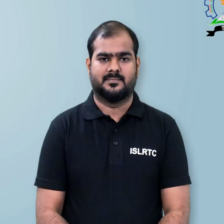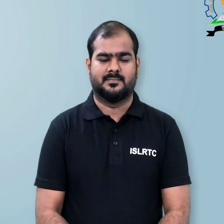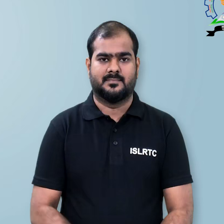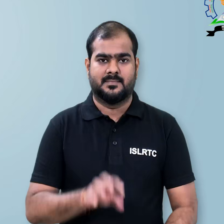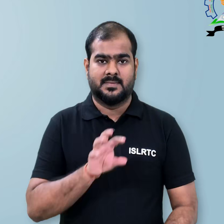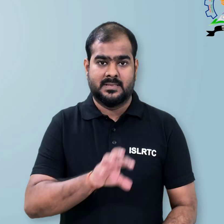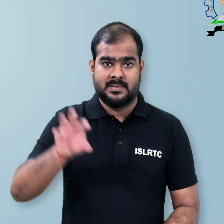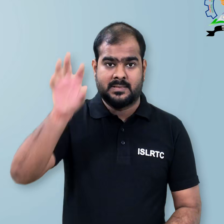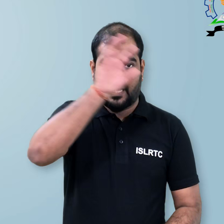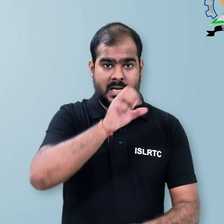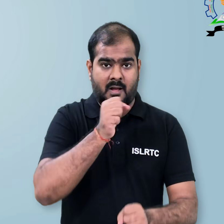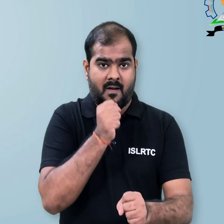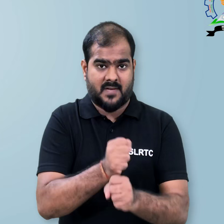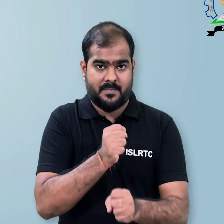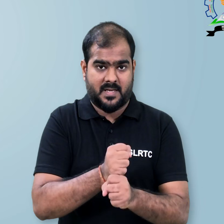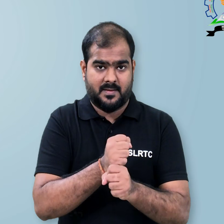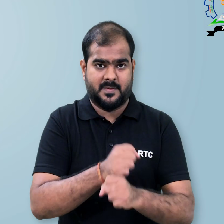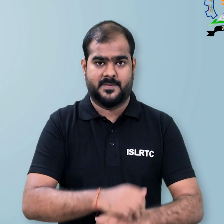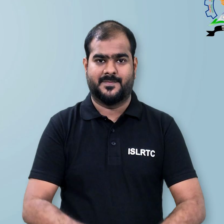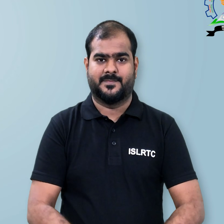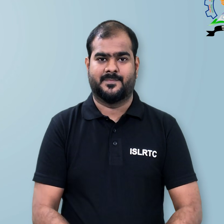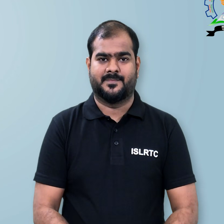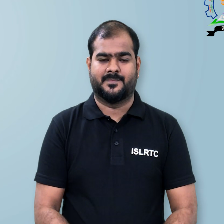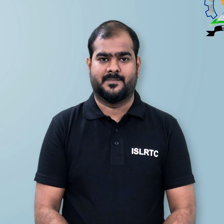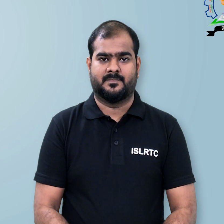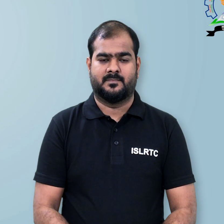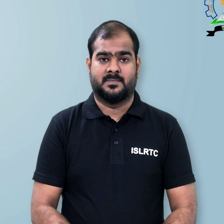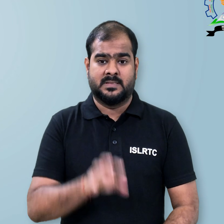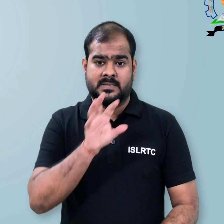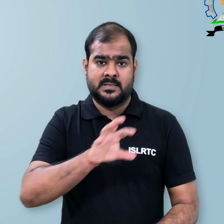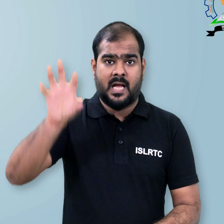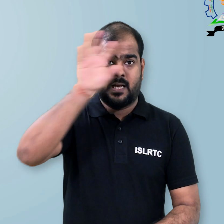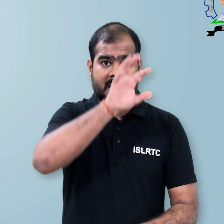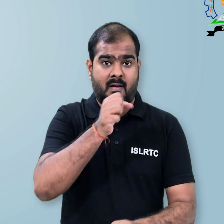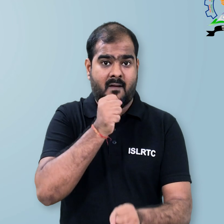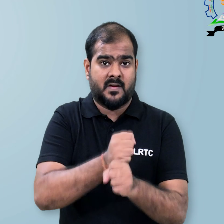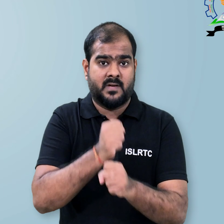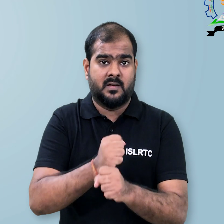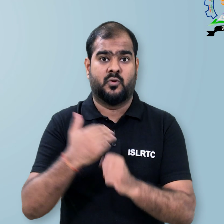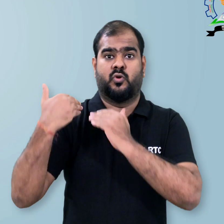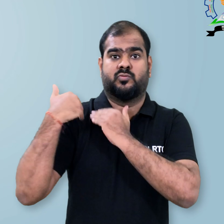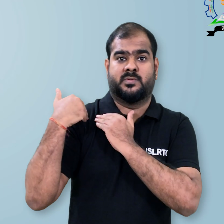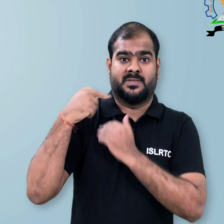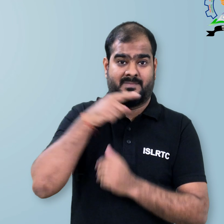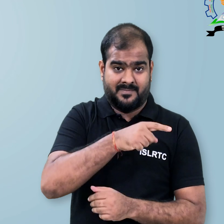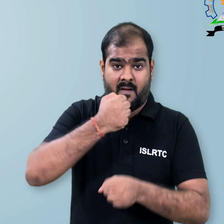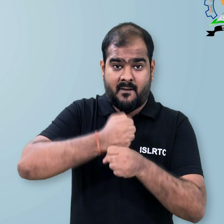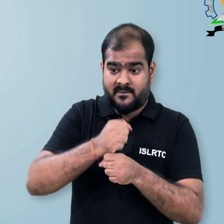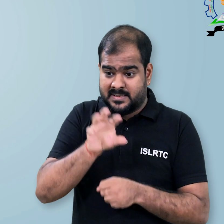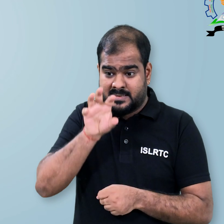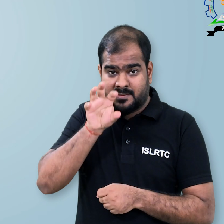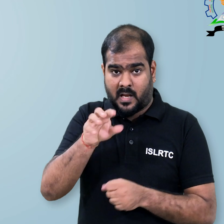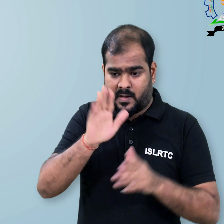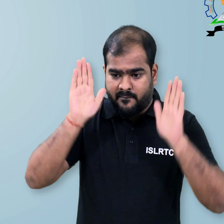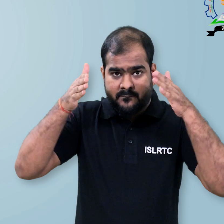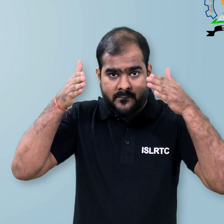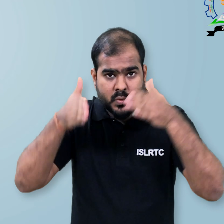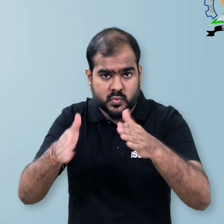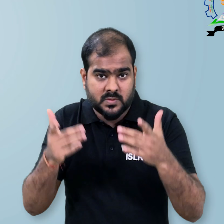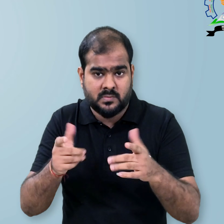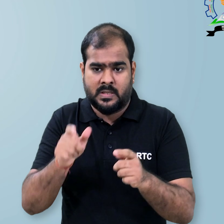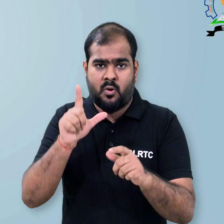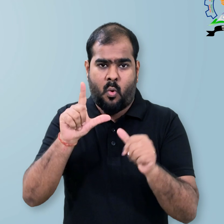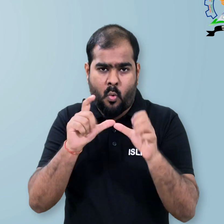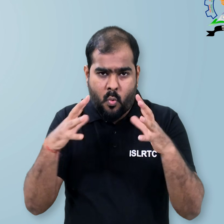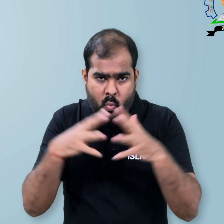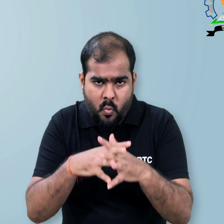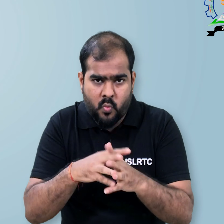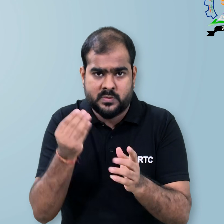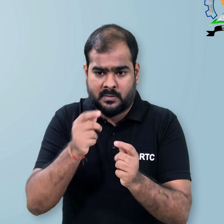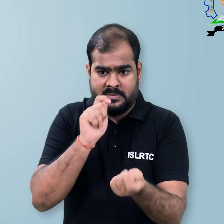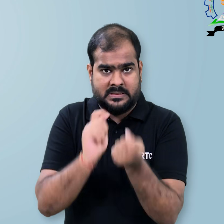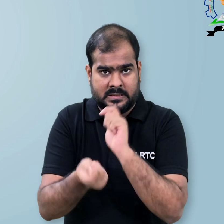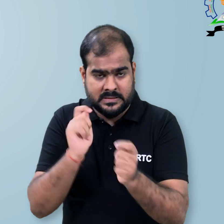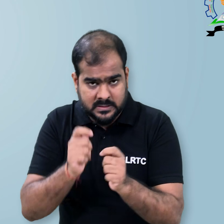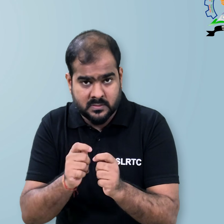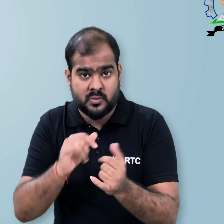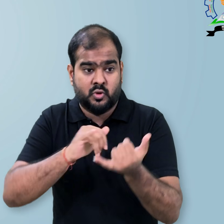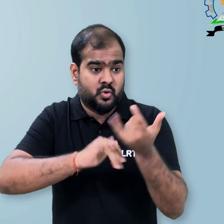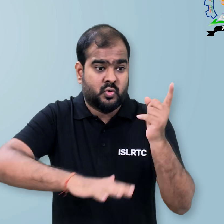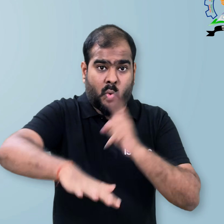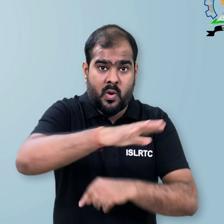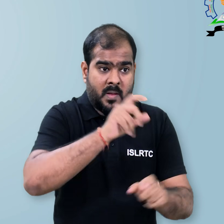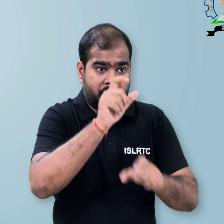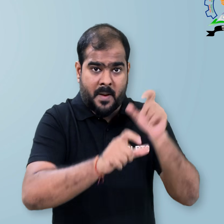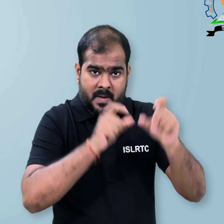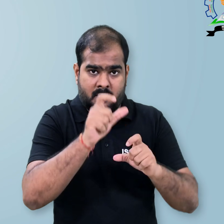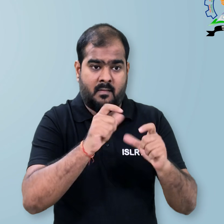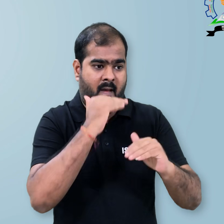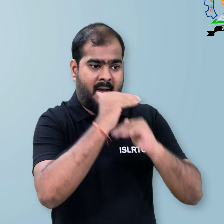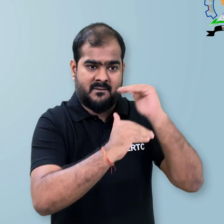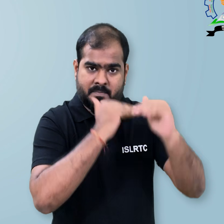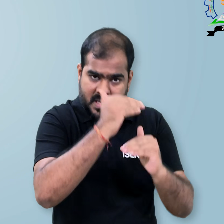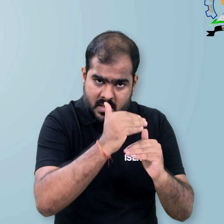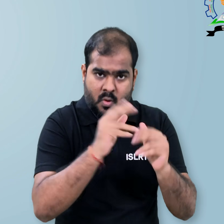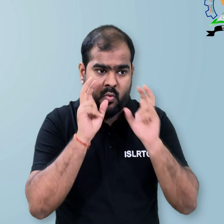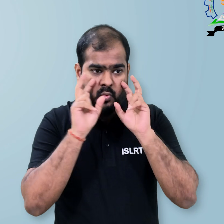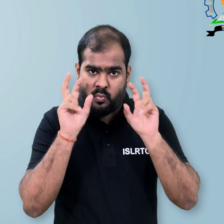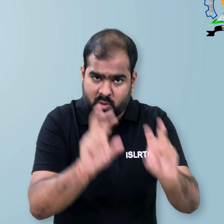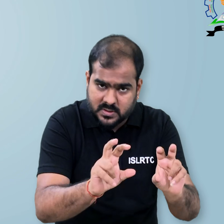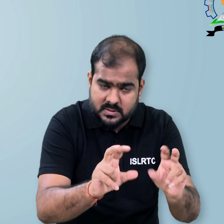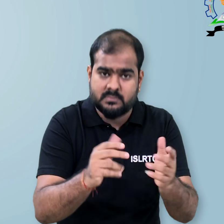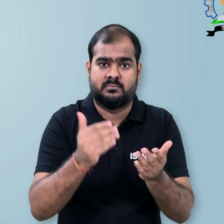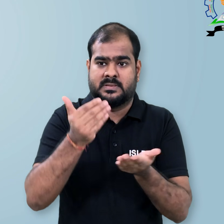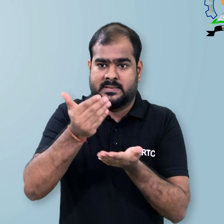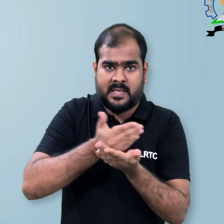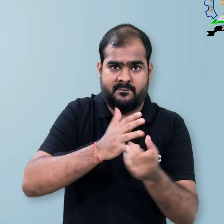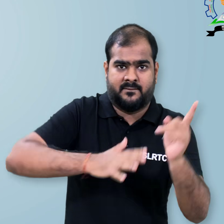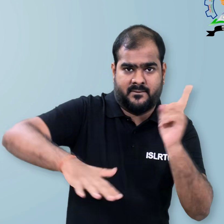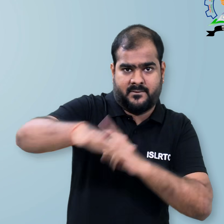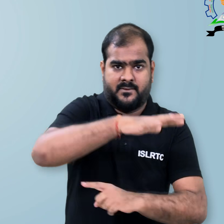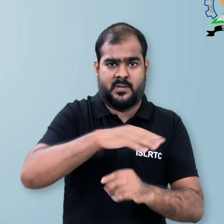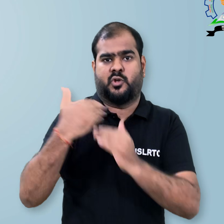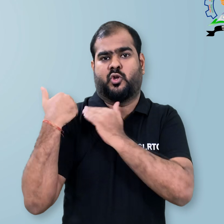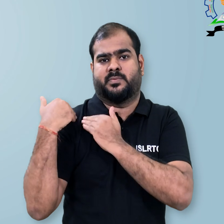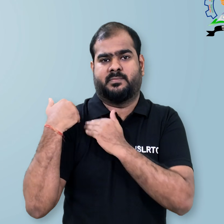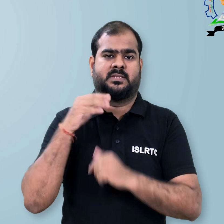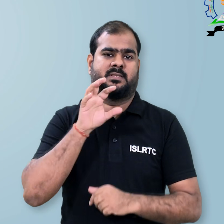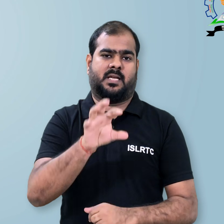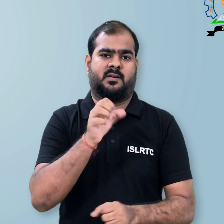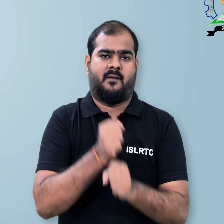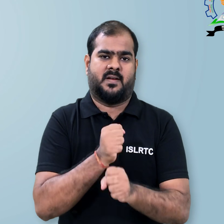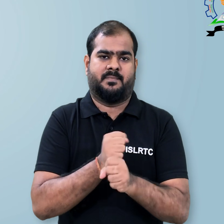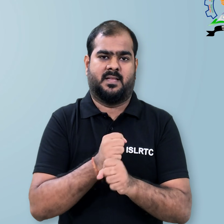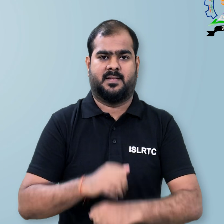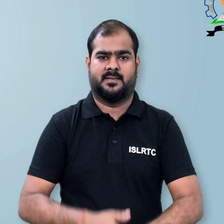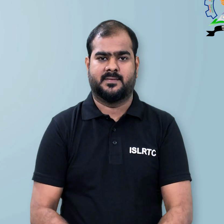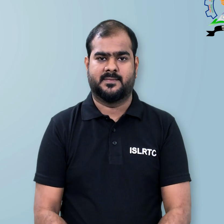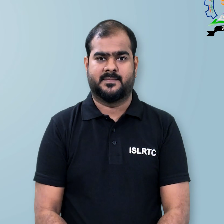State Government A state government is a unit of government that specifically makes and enforces laws for a state. The State Government is responsible for the development of the state.